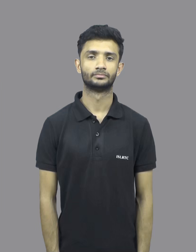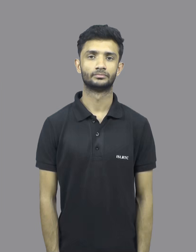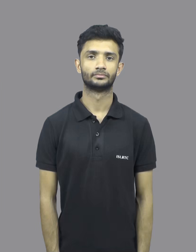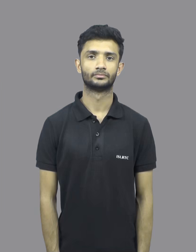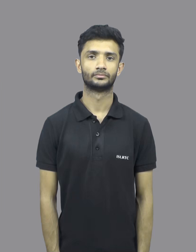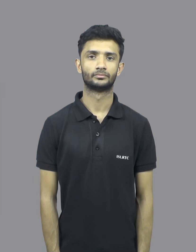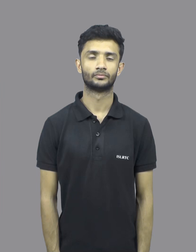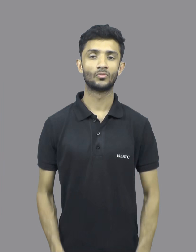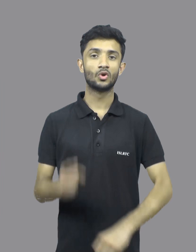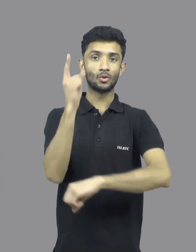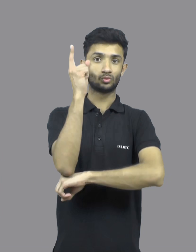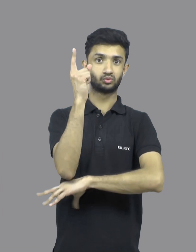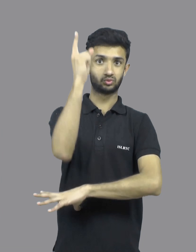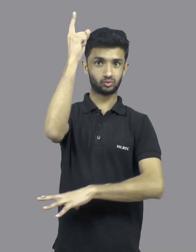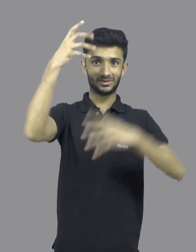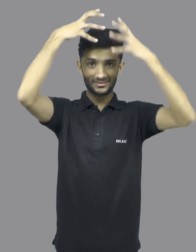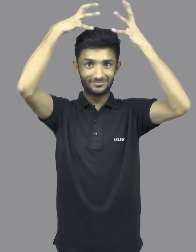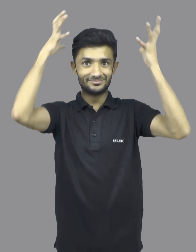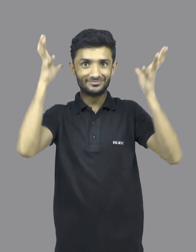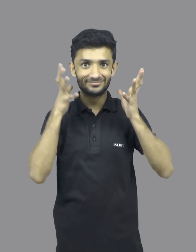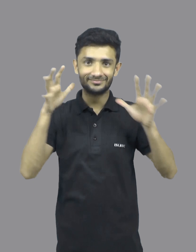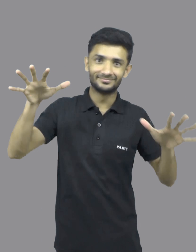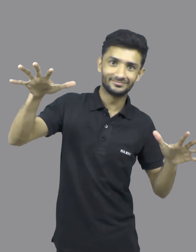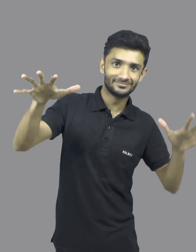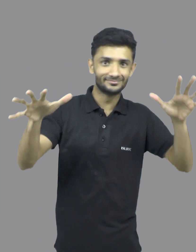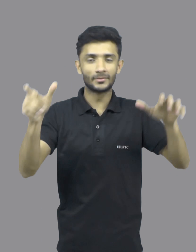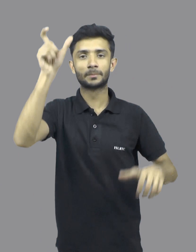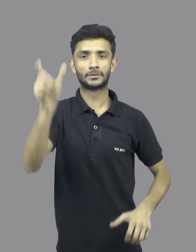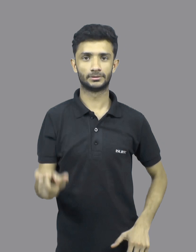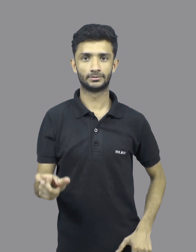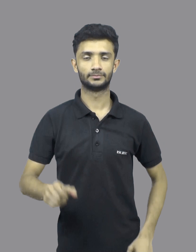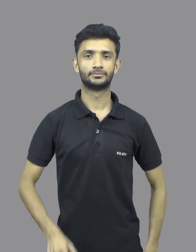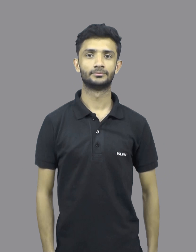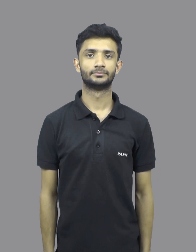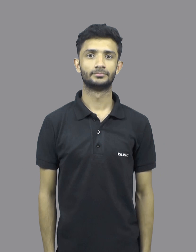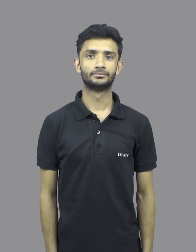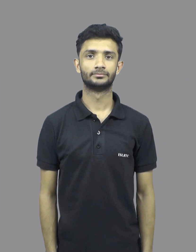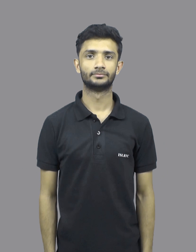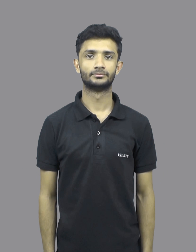Astronaut